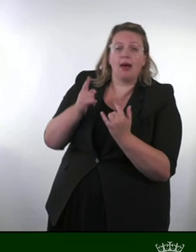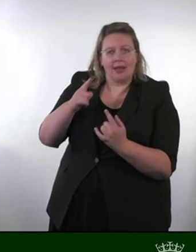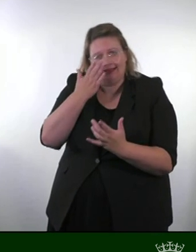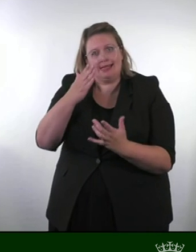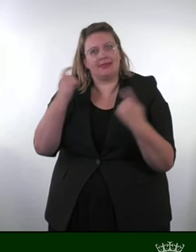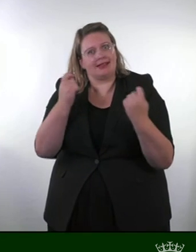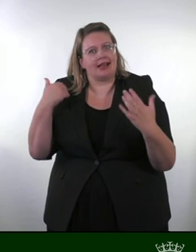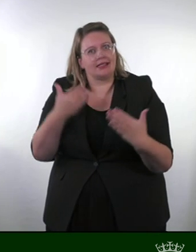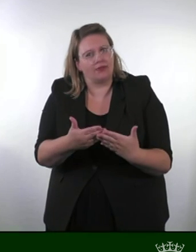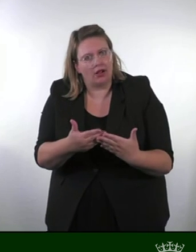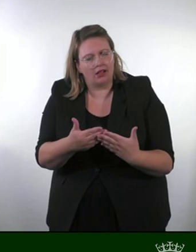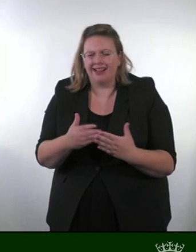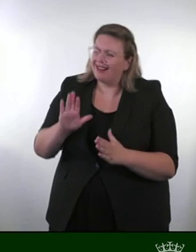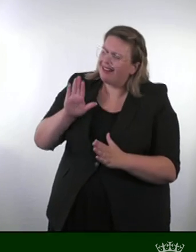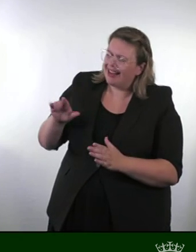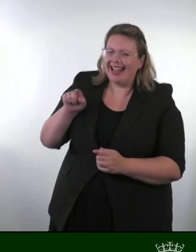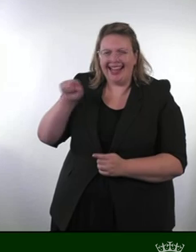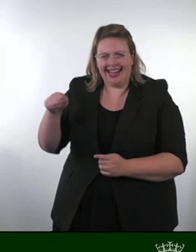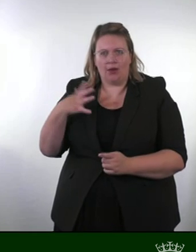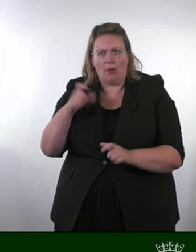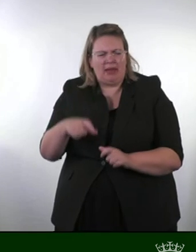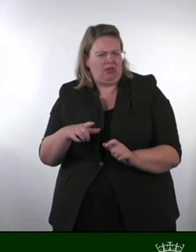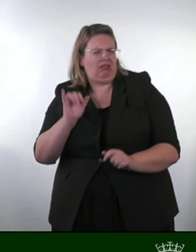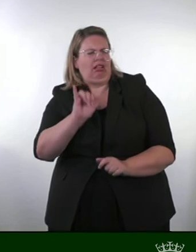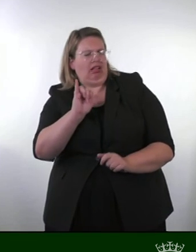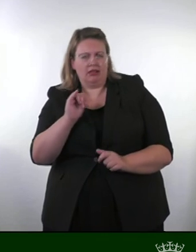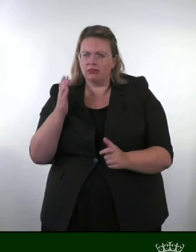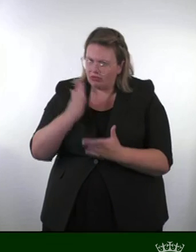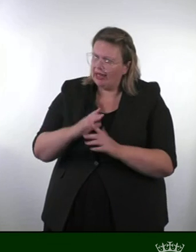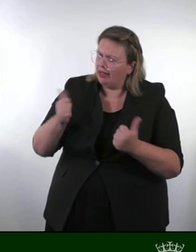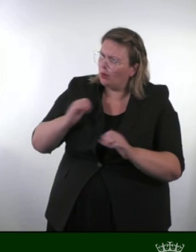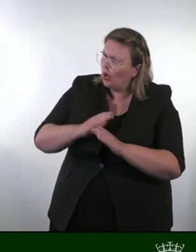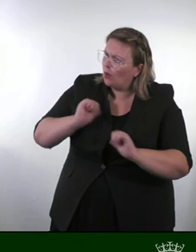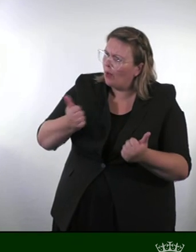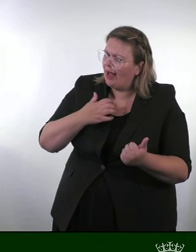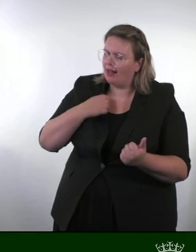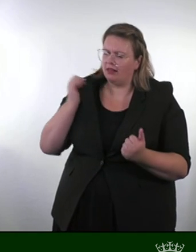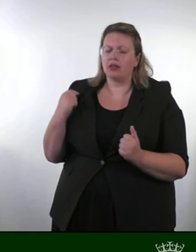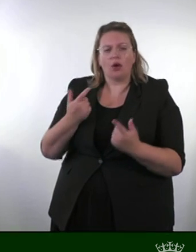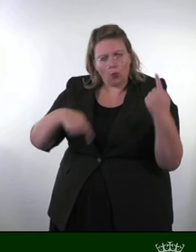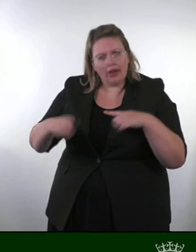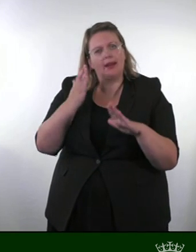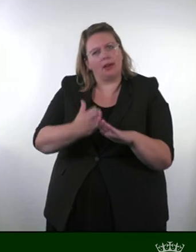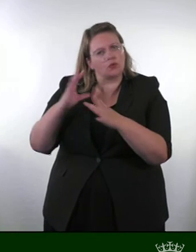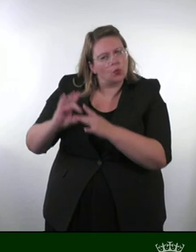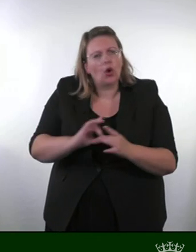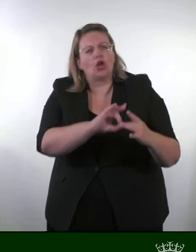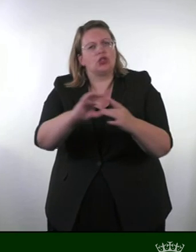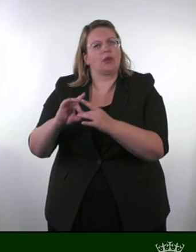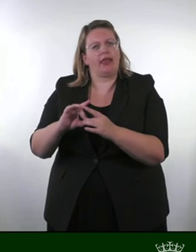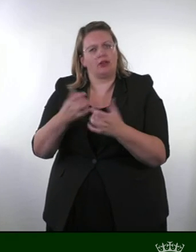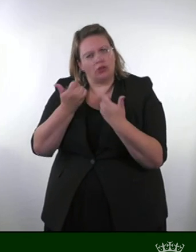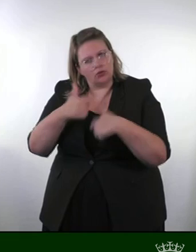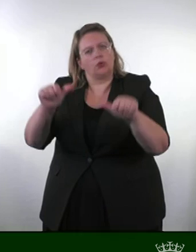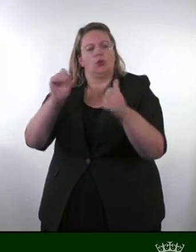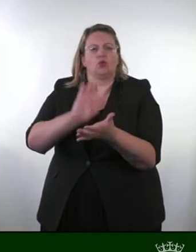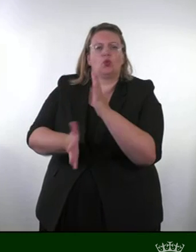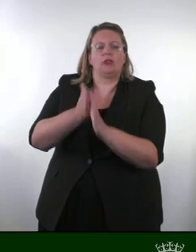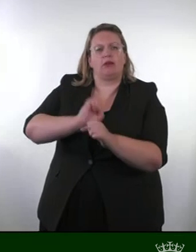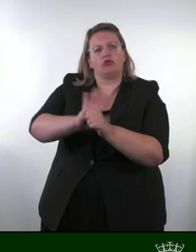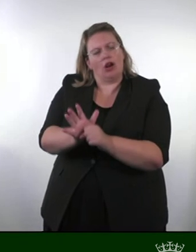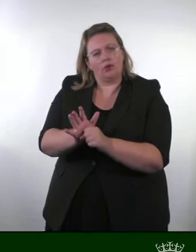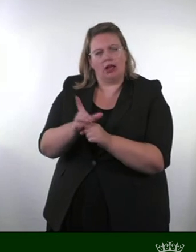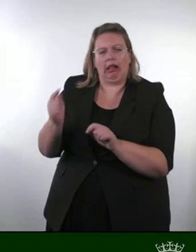They are ignoring his attempt to undermine confidence, and working together to get this disease defeated.